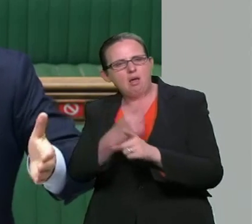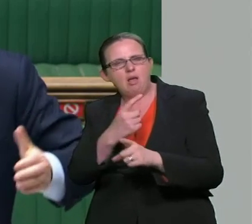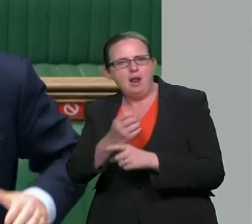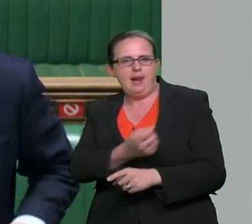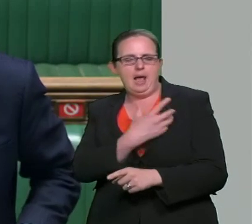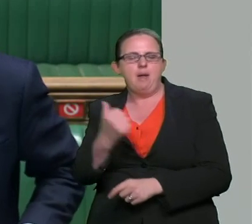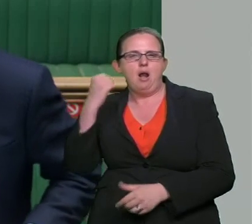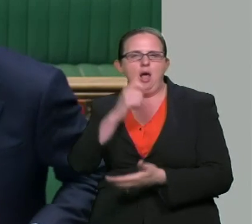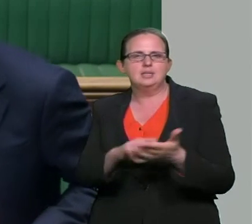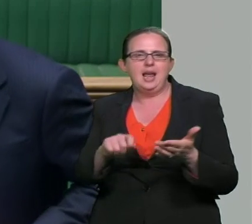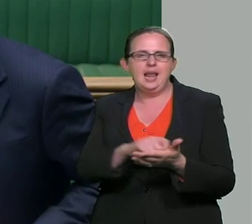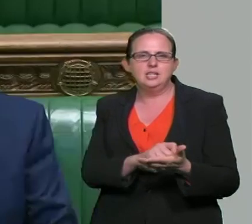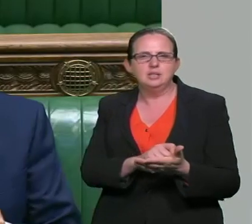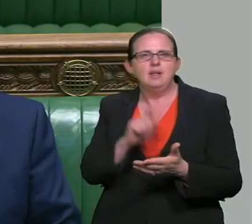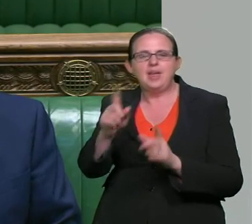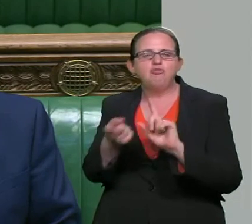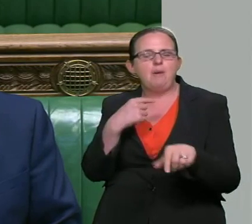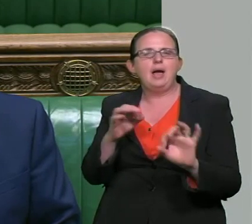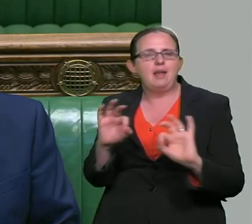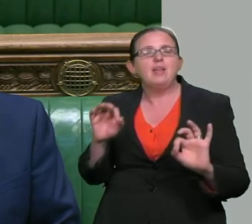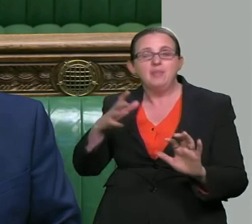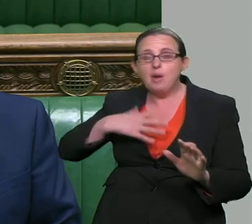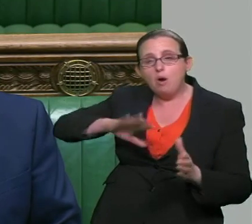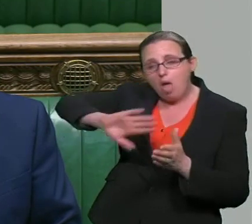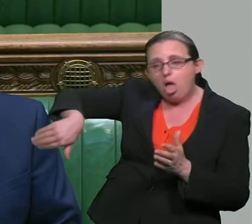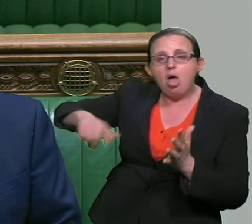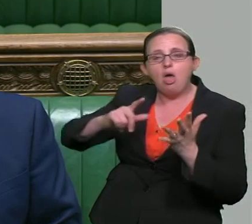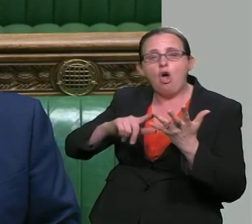They have not yet repudiated it; they did want to get rid of Ofsted.